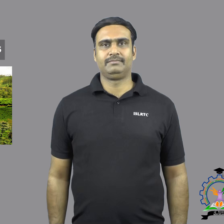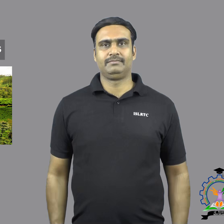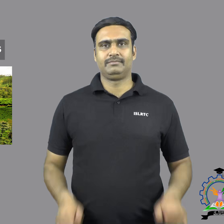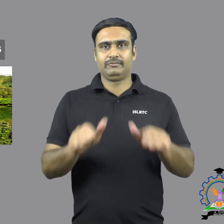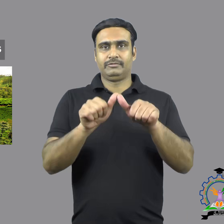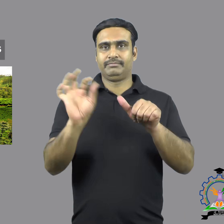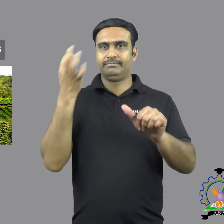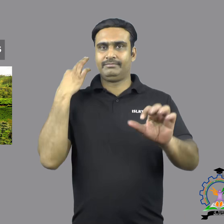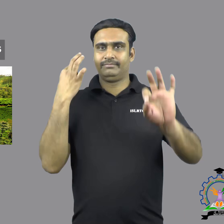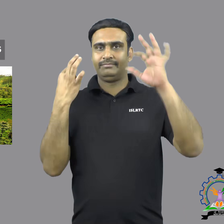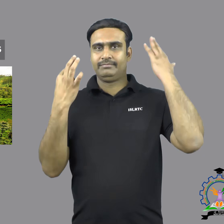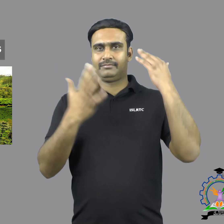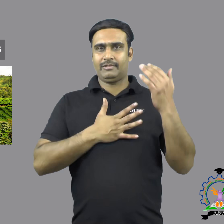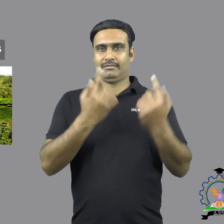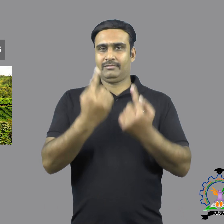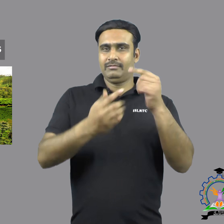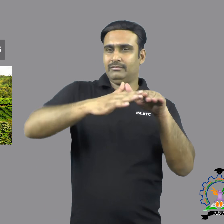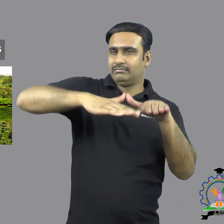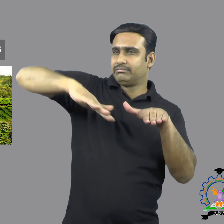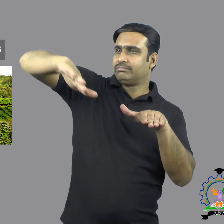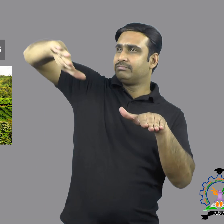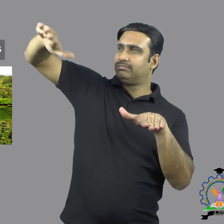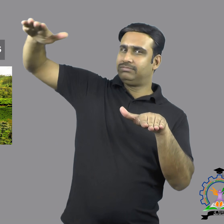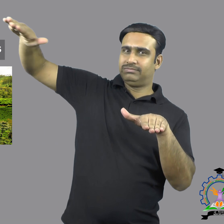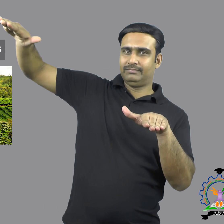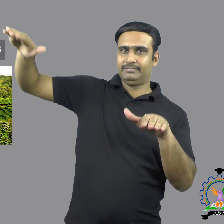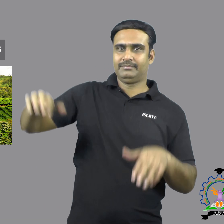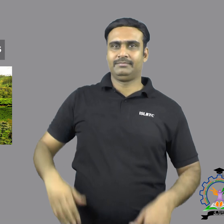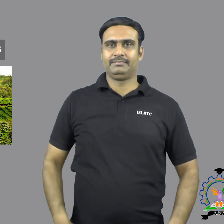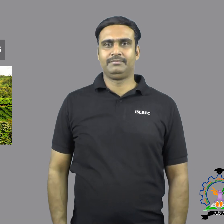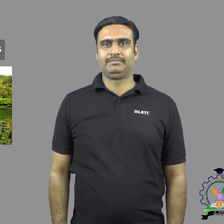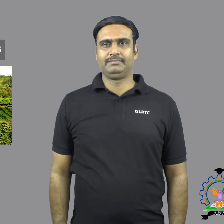Assam Tea Gardens